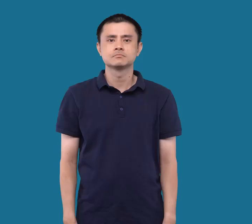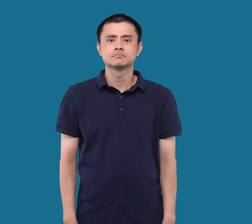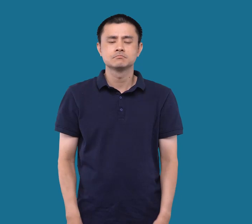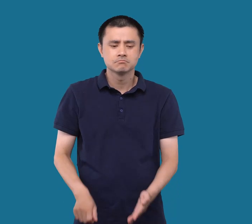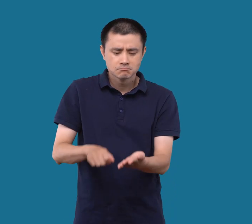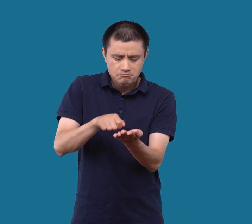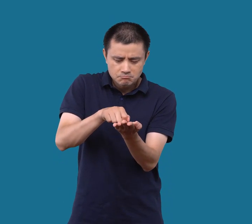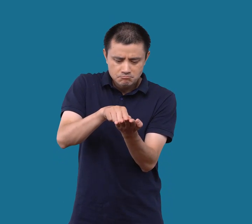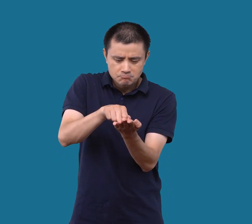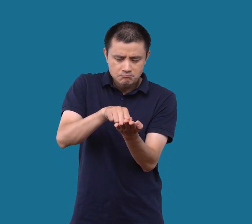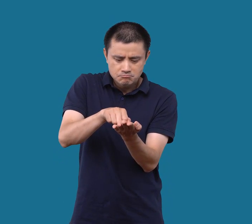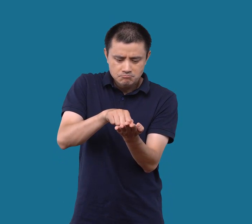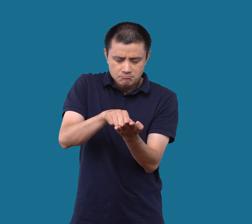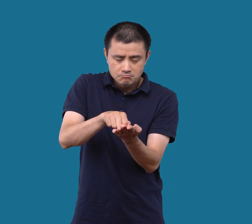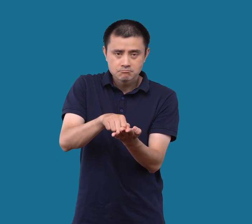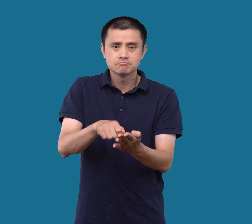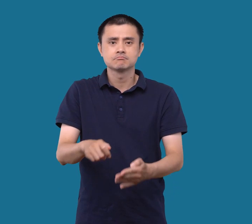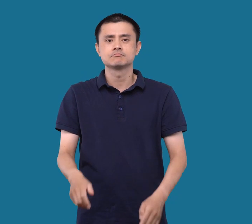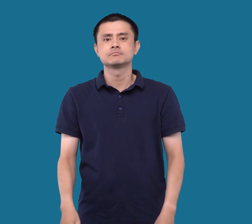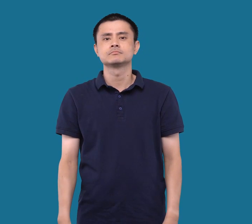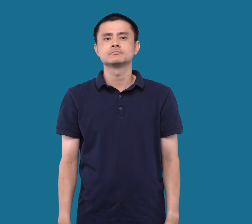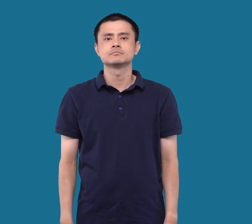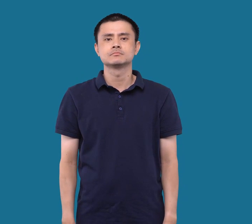cục tẩy